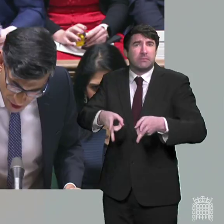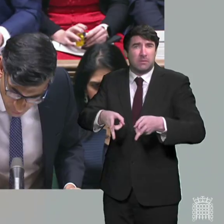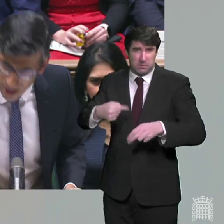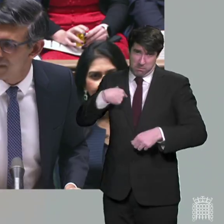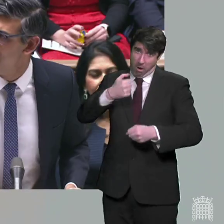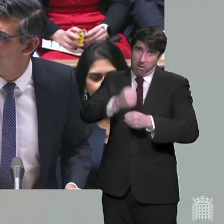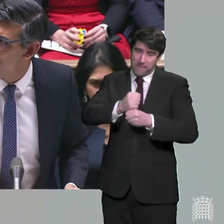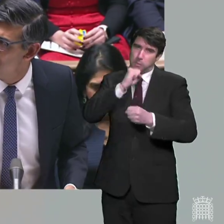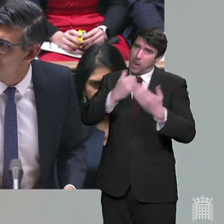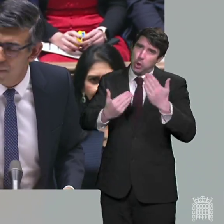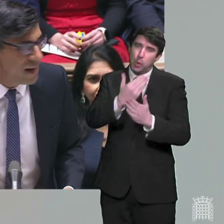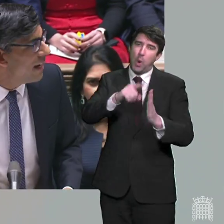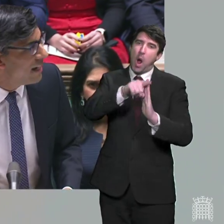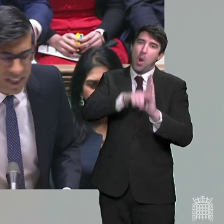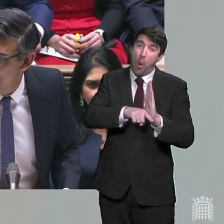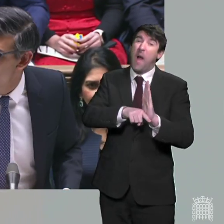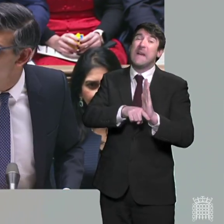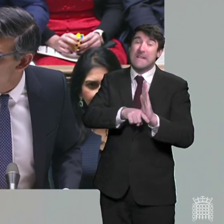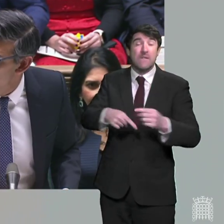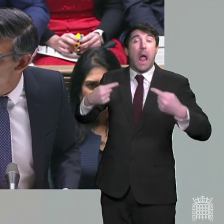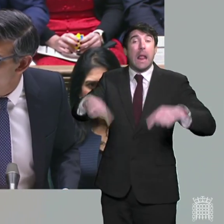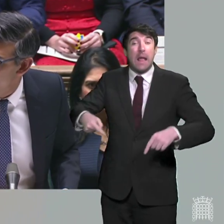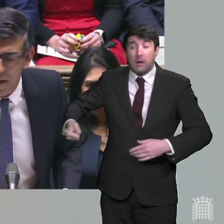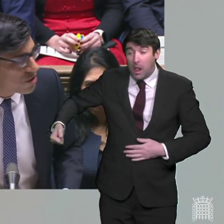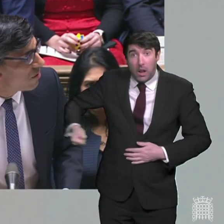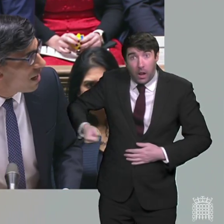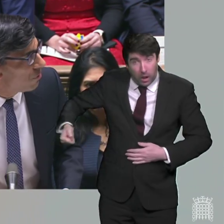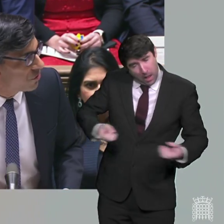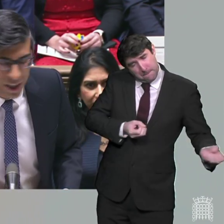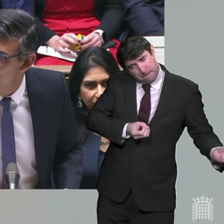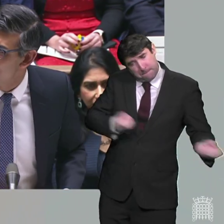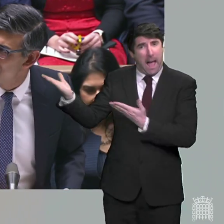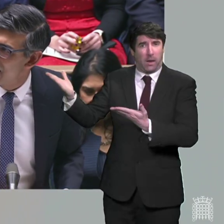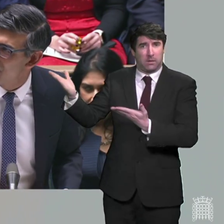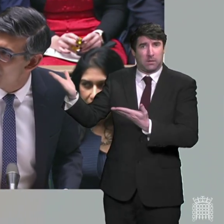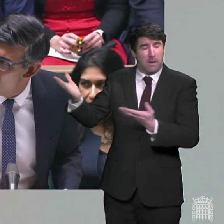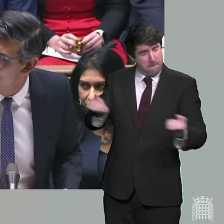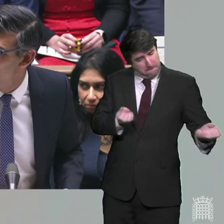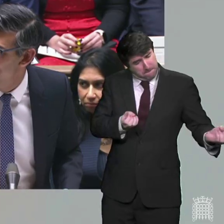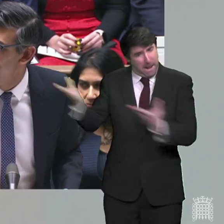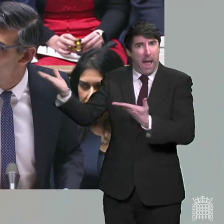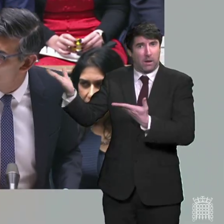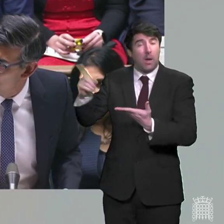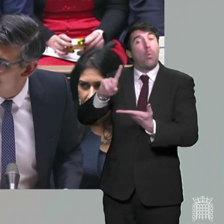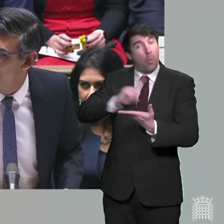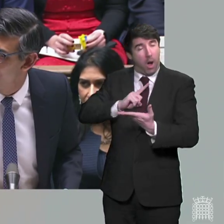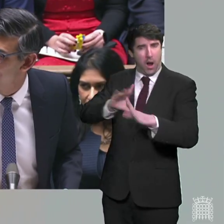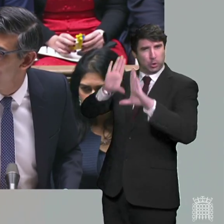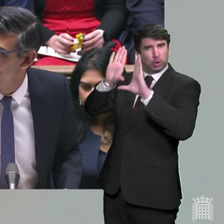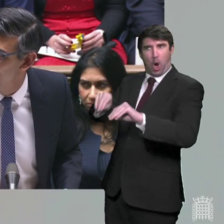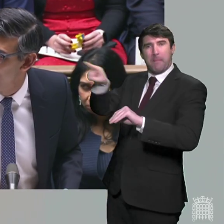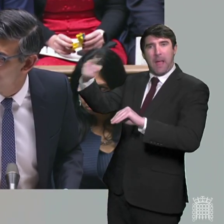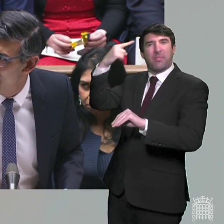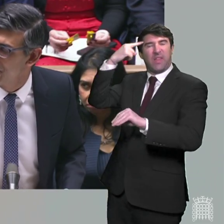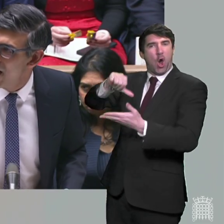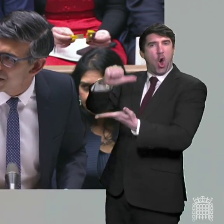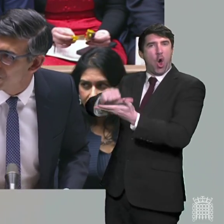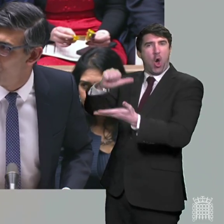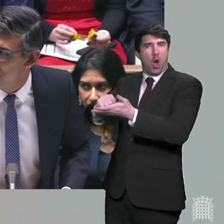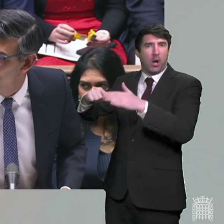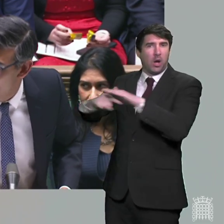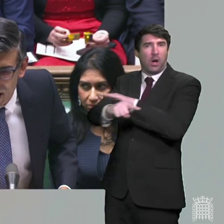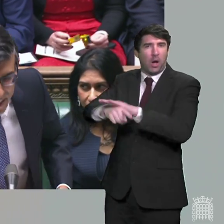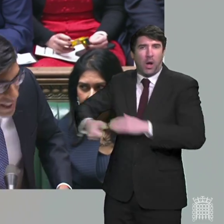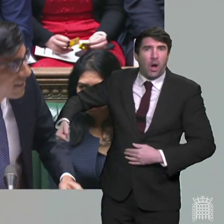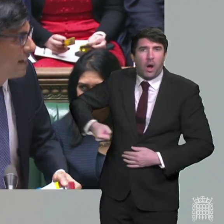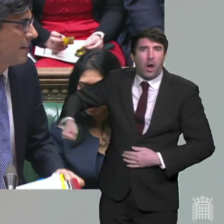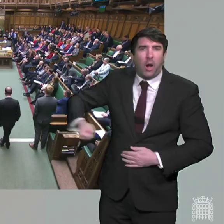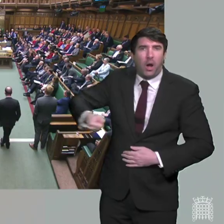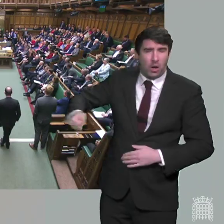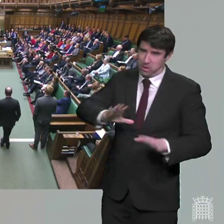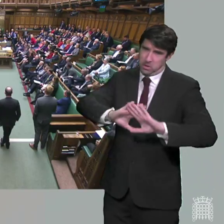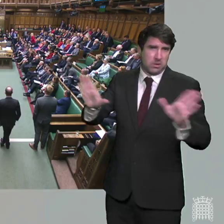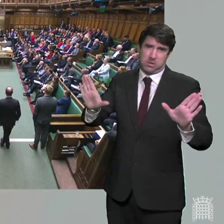It is absolutely right that if people come here illegally, they should be sent to a safe alternative, because that is the only way we will break the cycle of these criminal gangs and stop people dying needlessly.